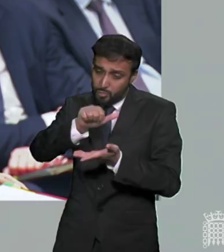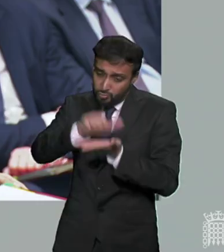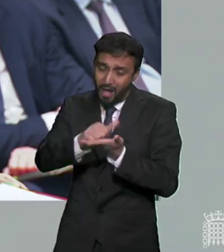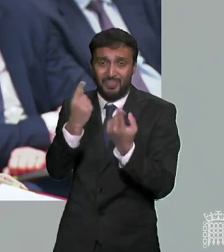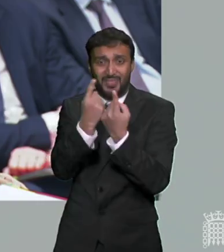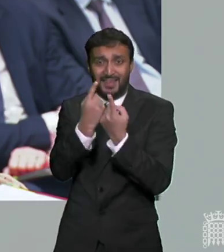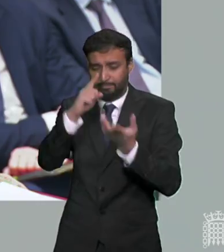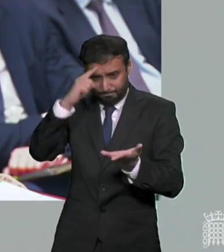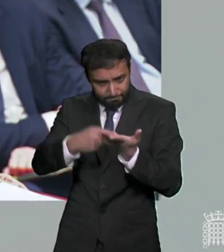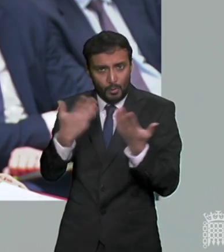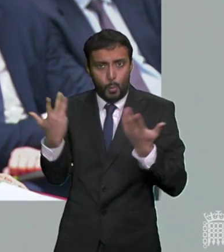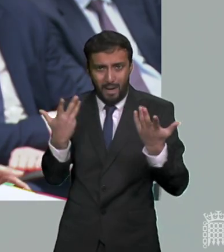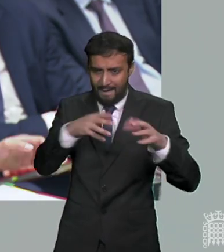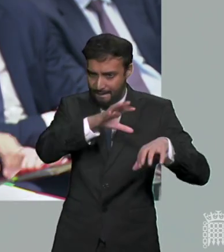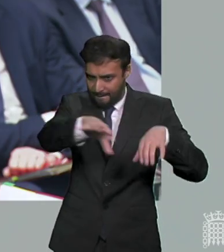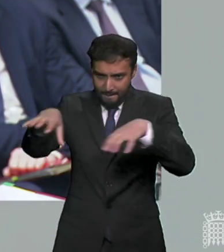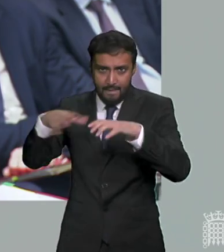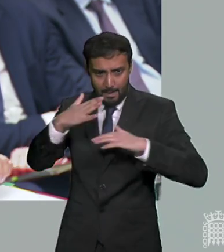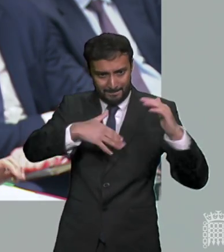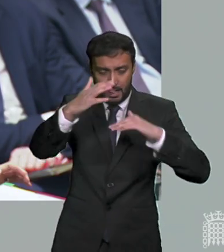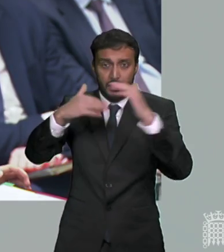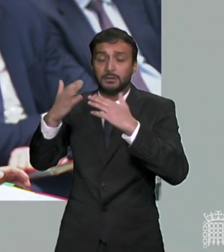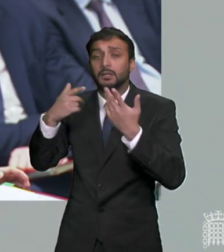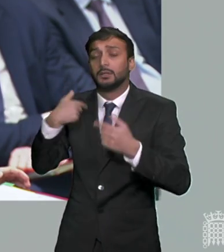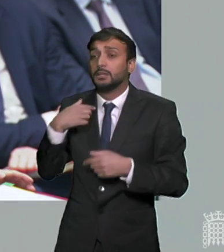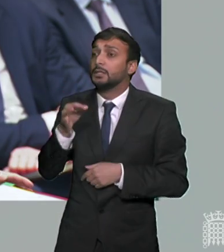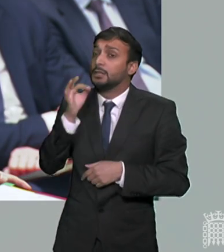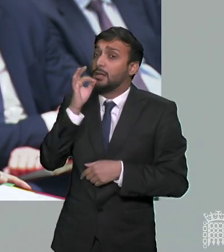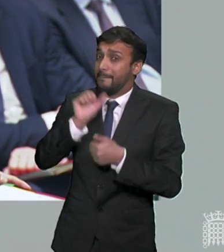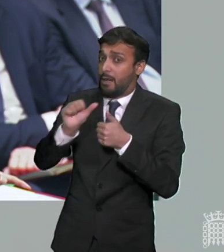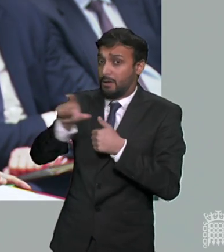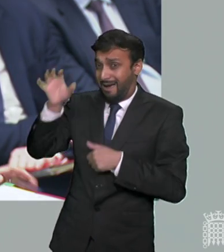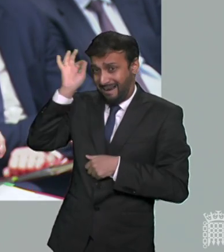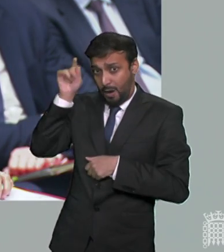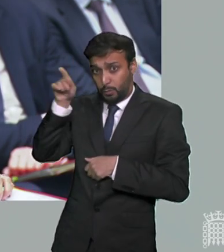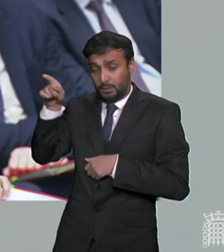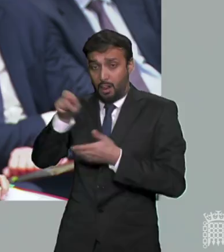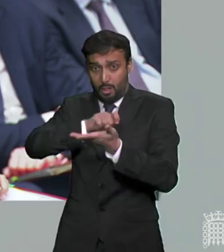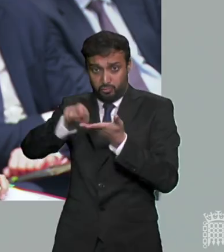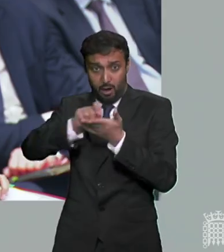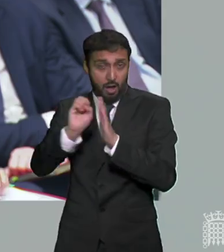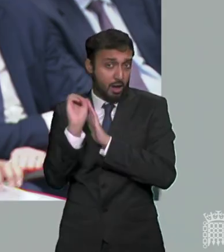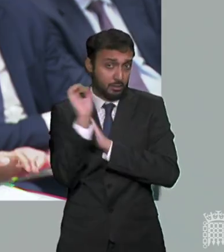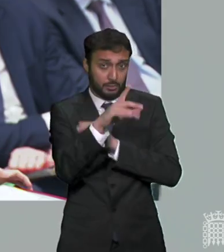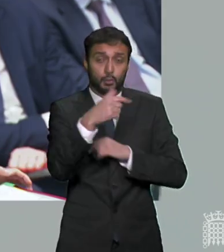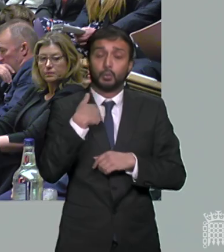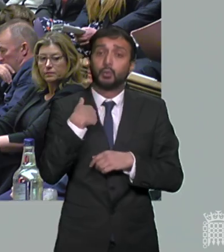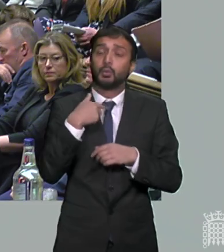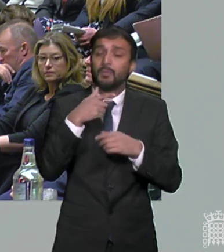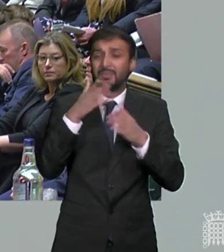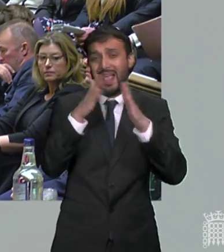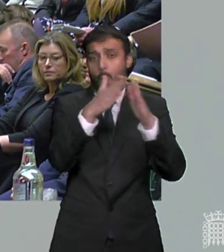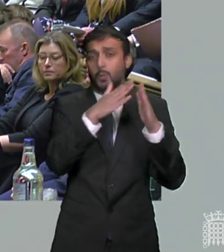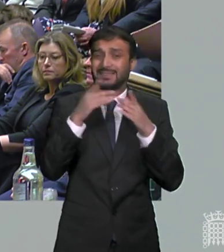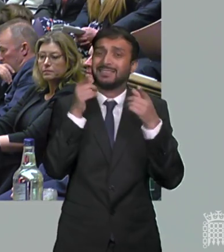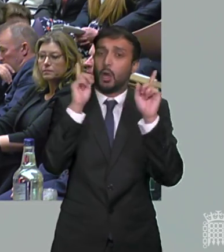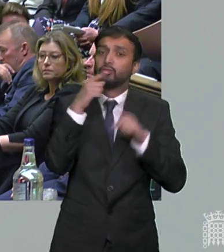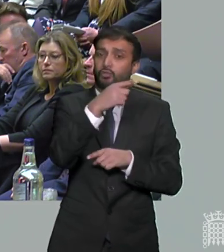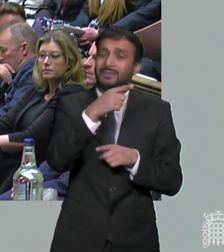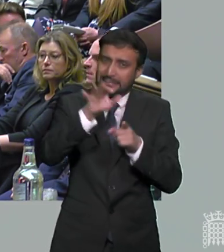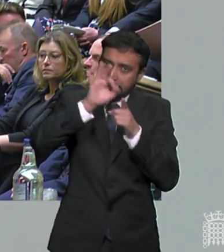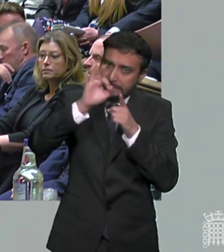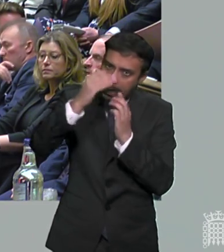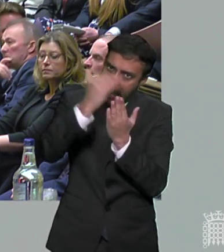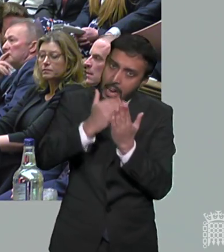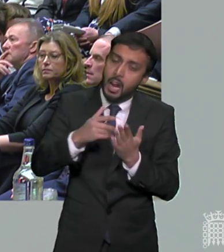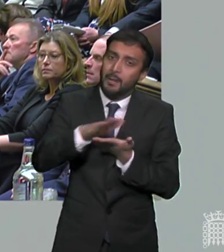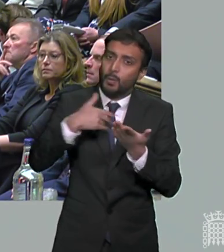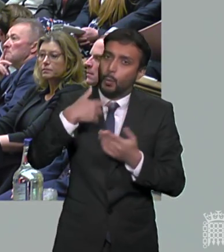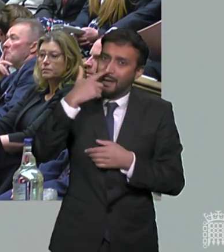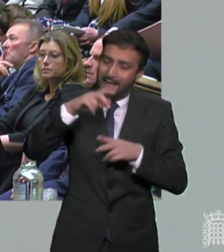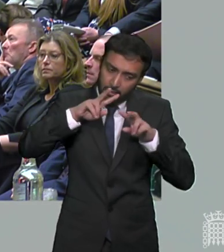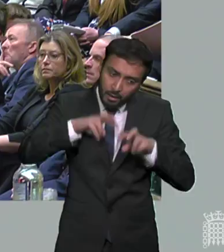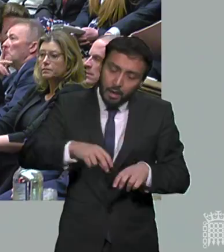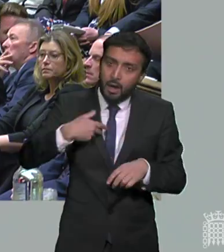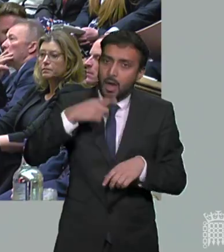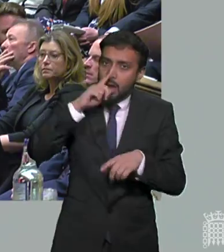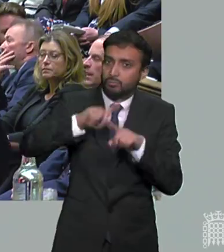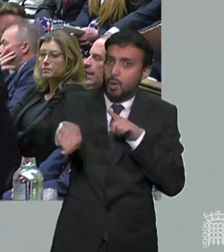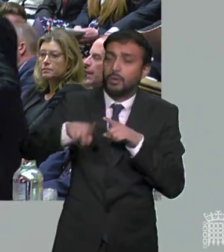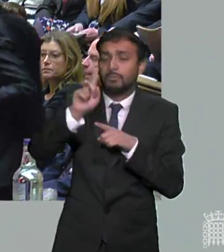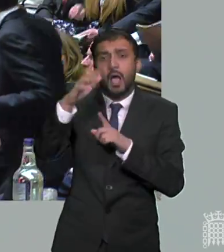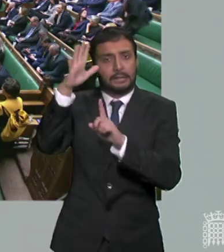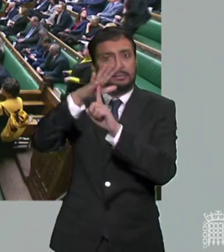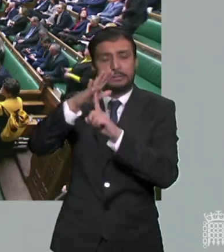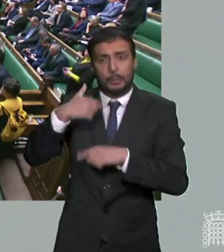It should have our support. I ask her please to write to my right honourable Friend the Levelling Up Secretary with the details of the issues so that we can give her a full response, but I praise her council for trying to make sure that we can build homes where we need them.